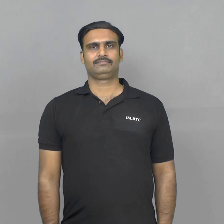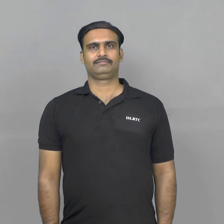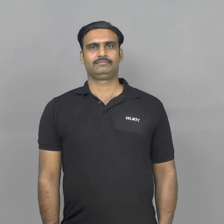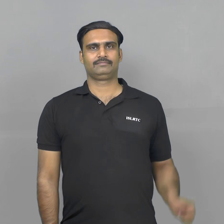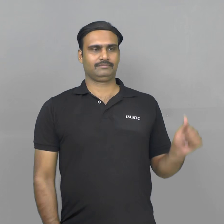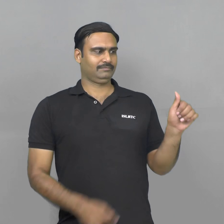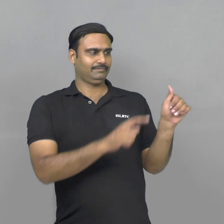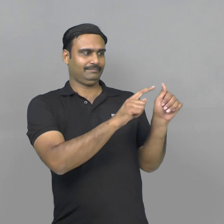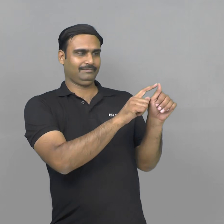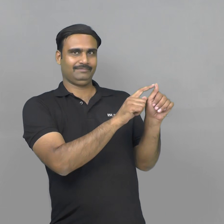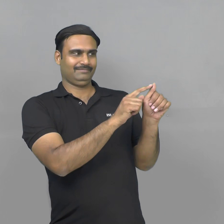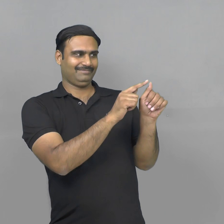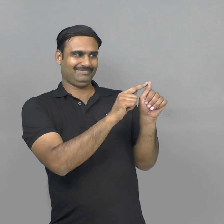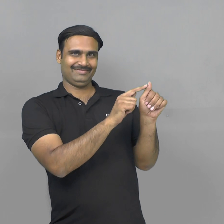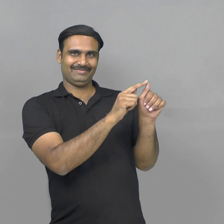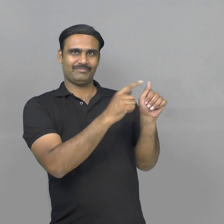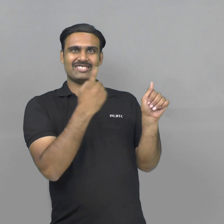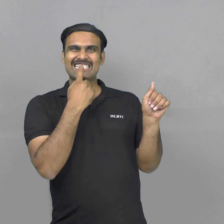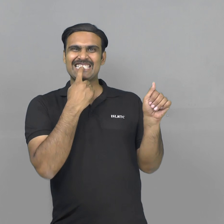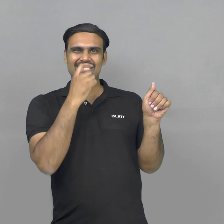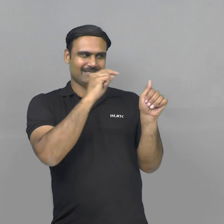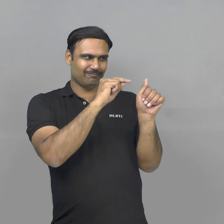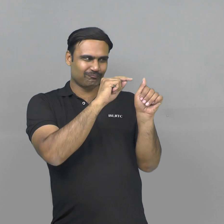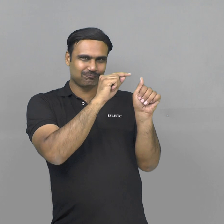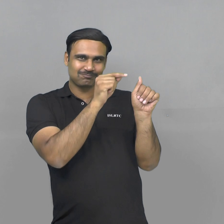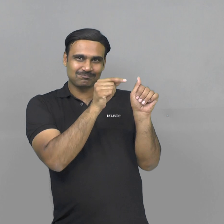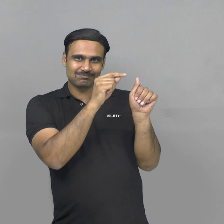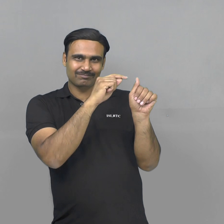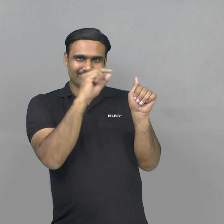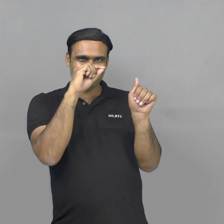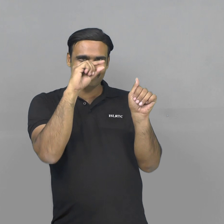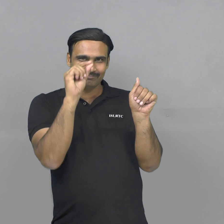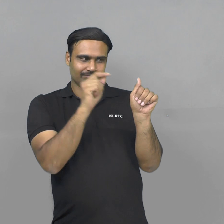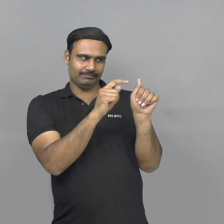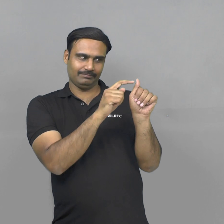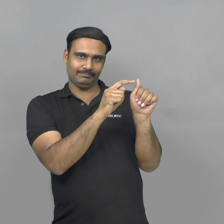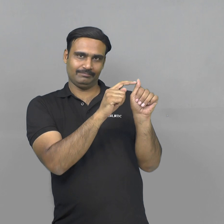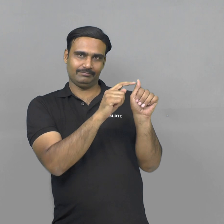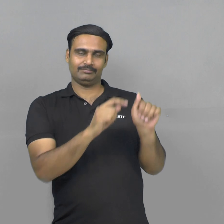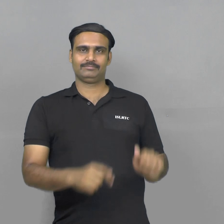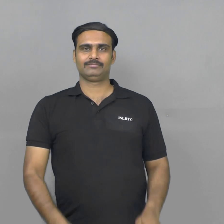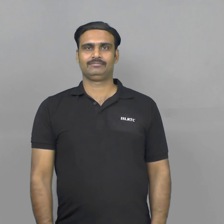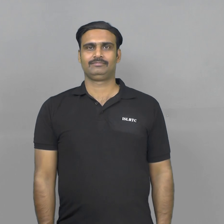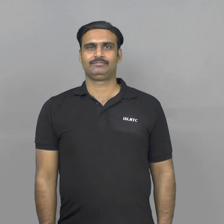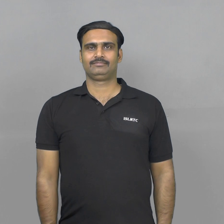Thumb Lunula